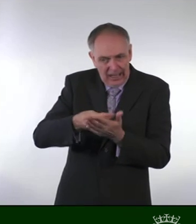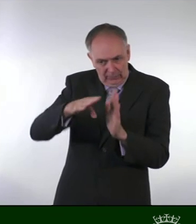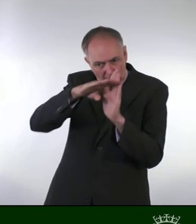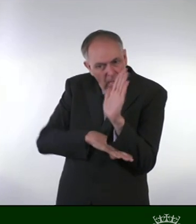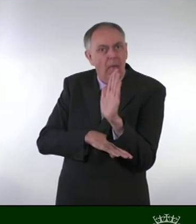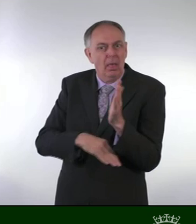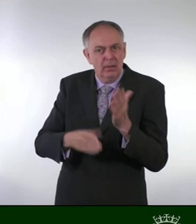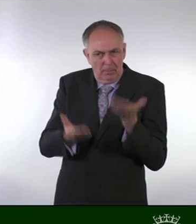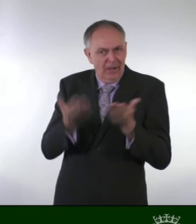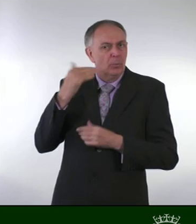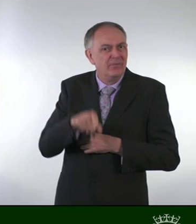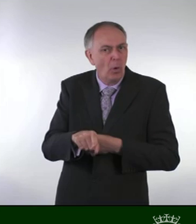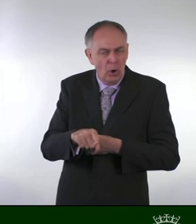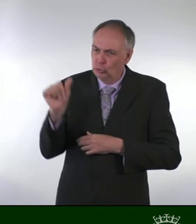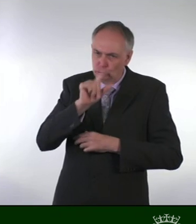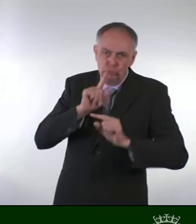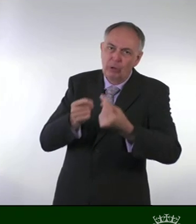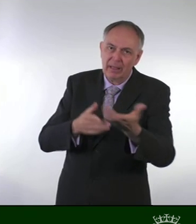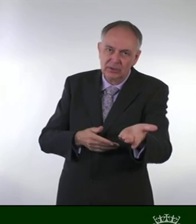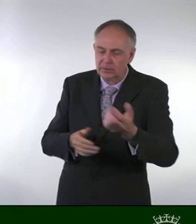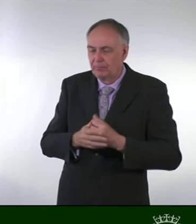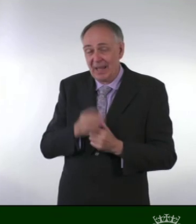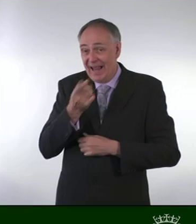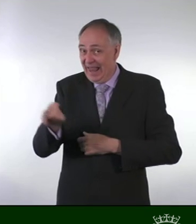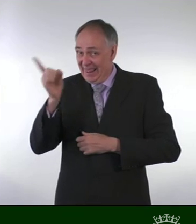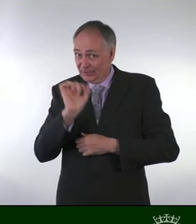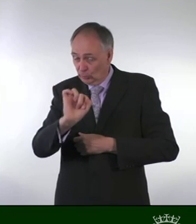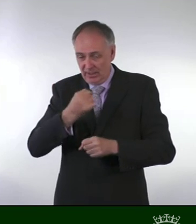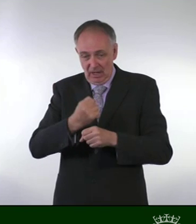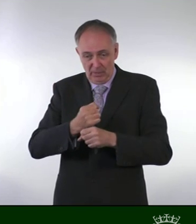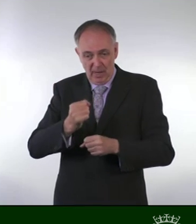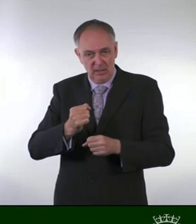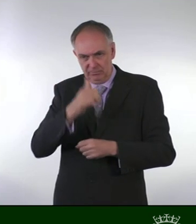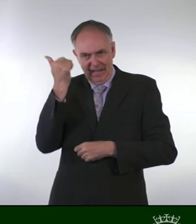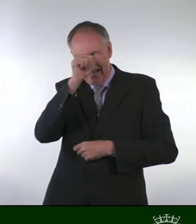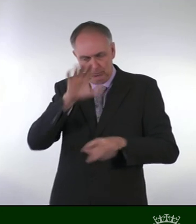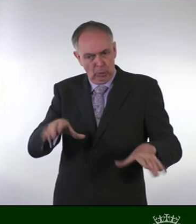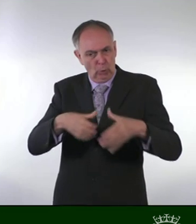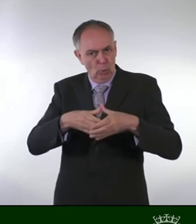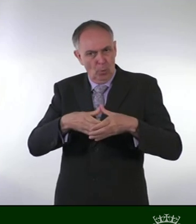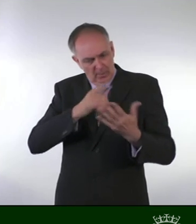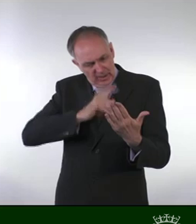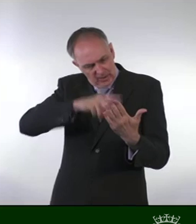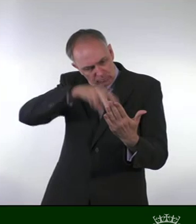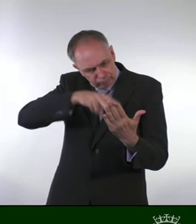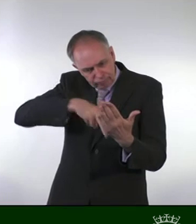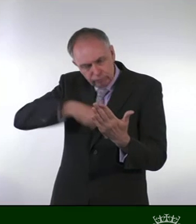Yesterday, the Government’s expert advisory group published a report on the challenges this autumn and winter.